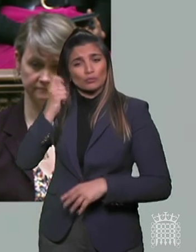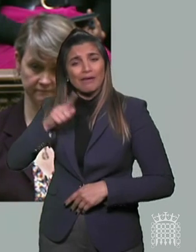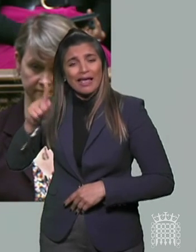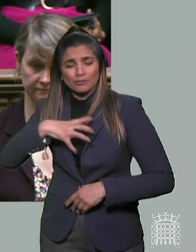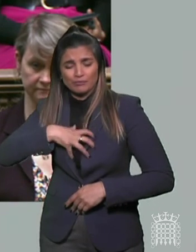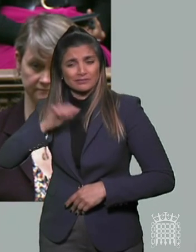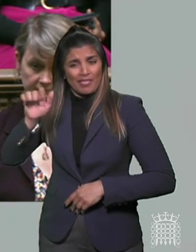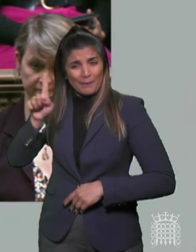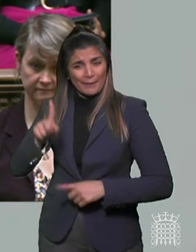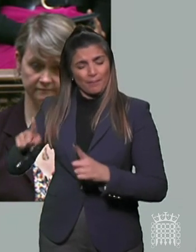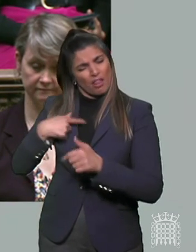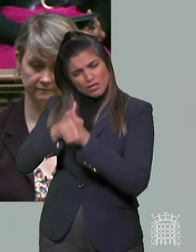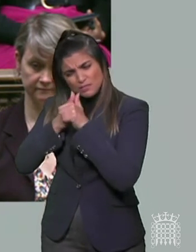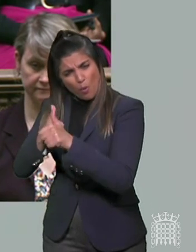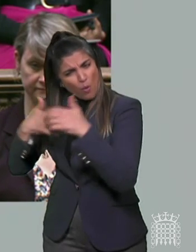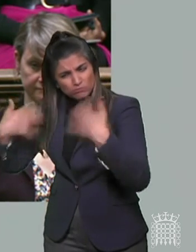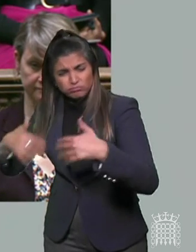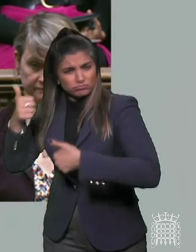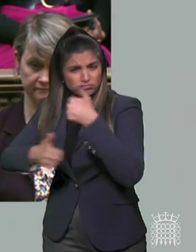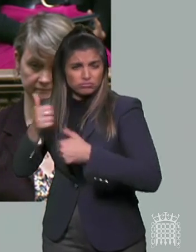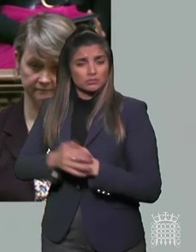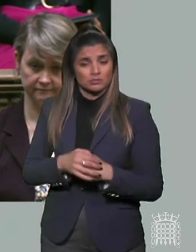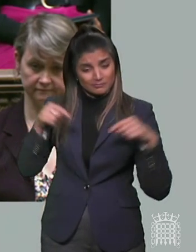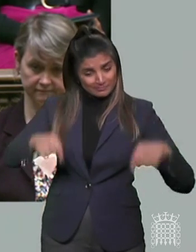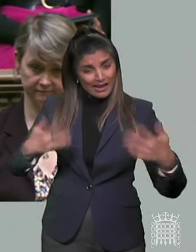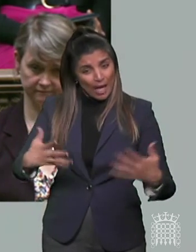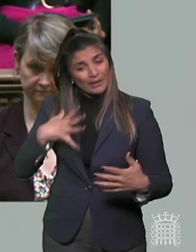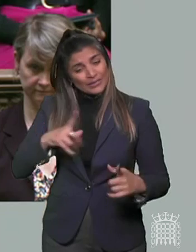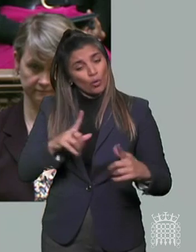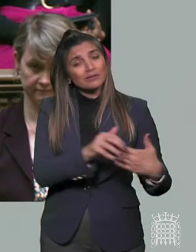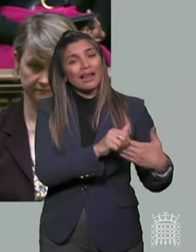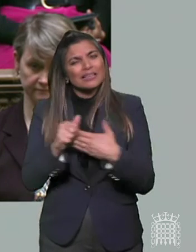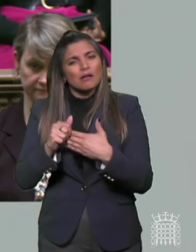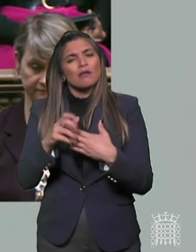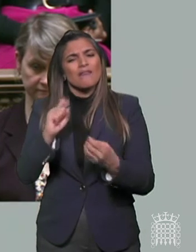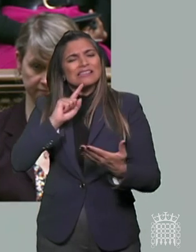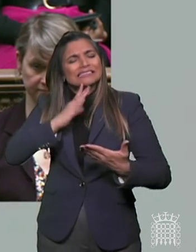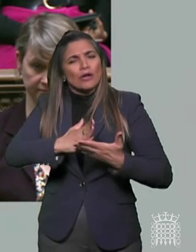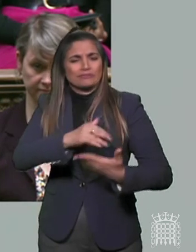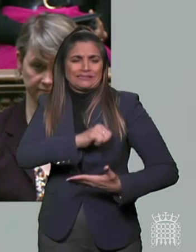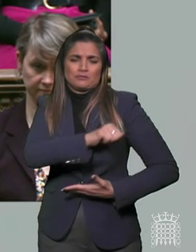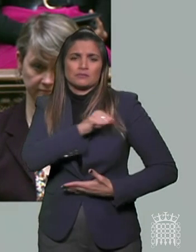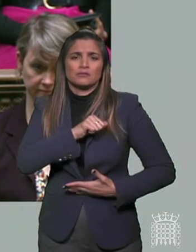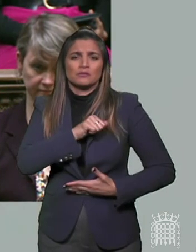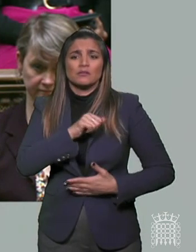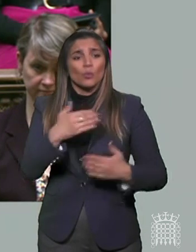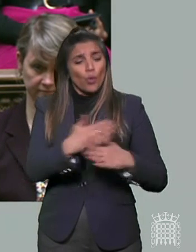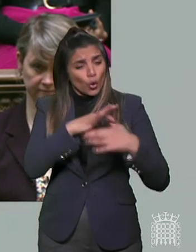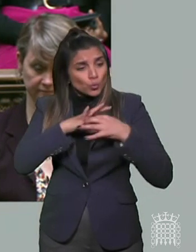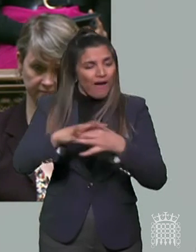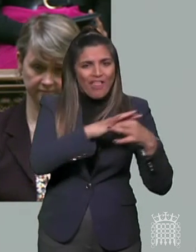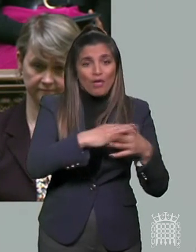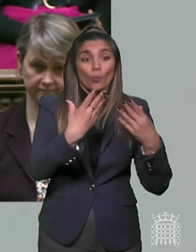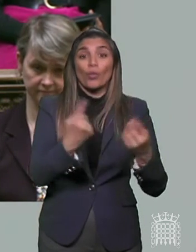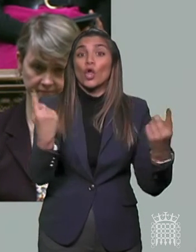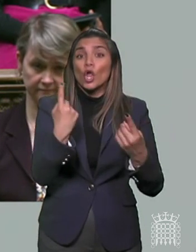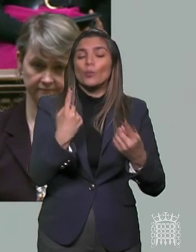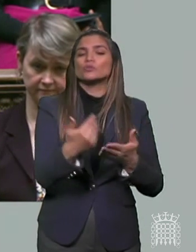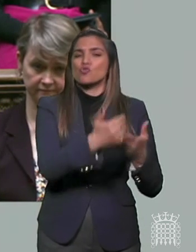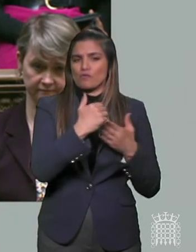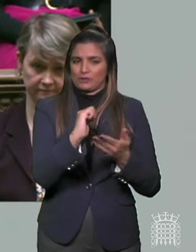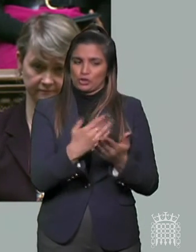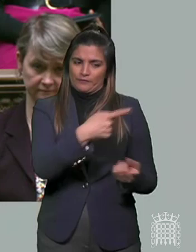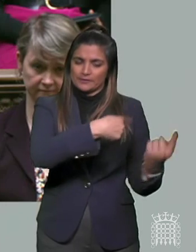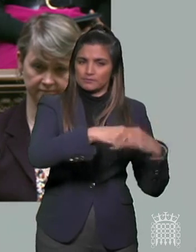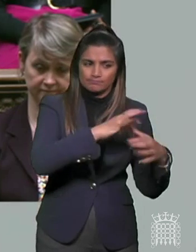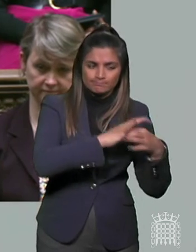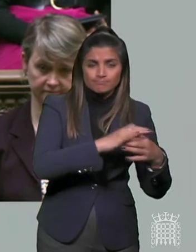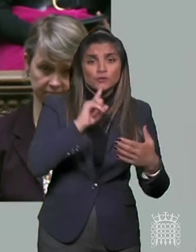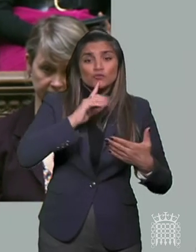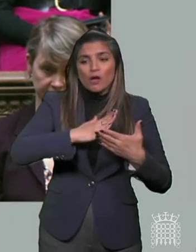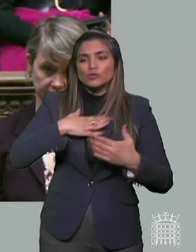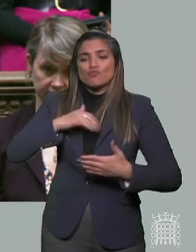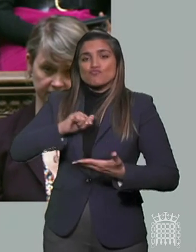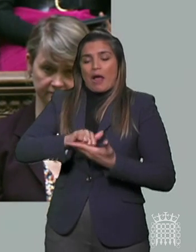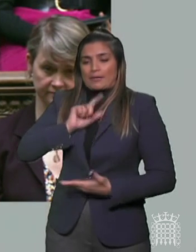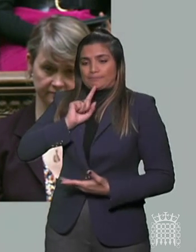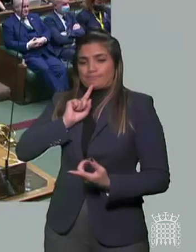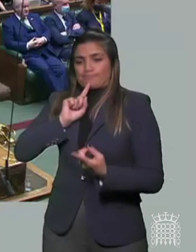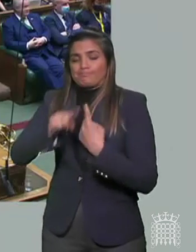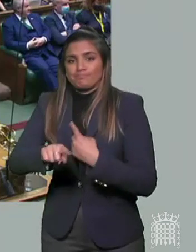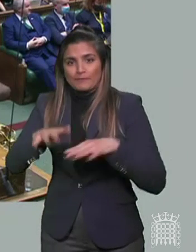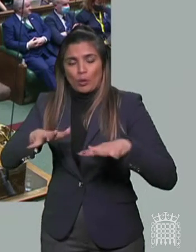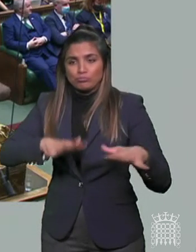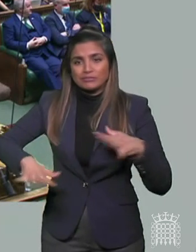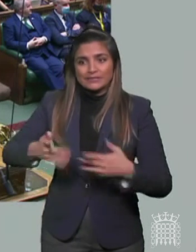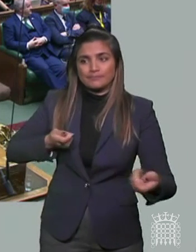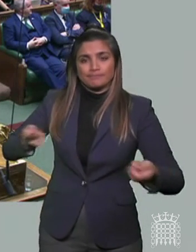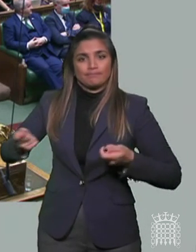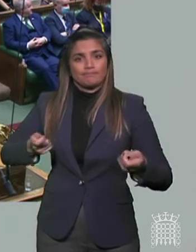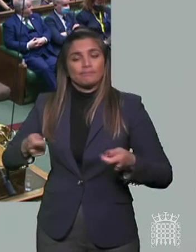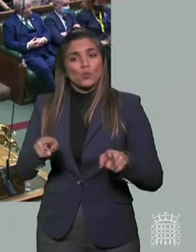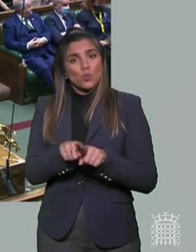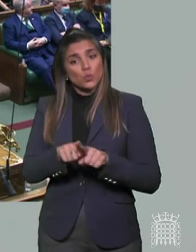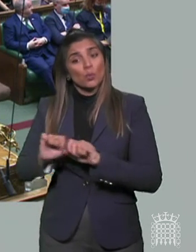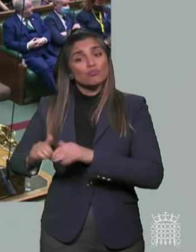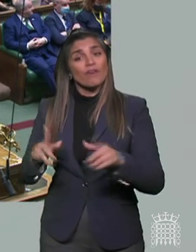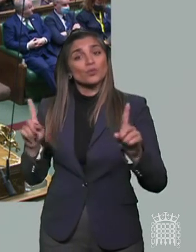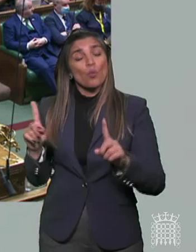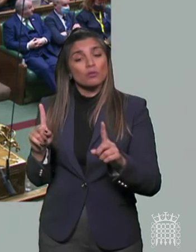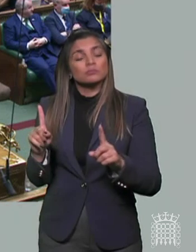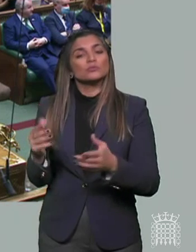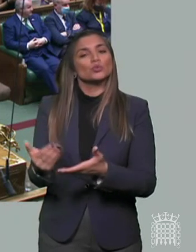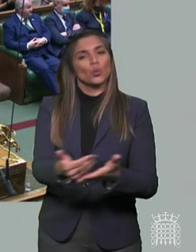These uncertain times require leadership with integrity, a leader who works with the security services, can be trusted to say the right thing for British diplomacy, and provides security for the British people.